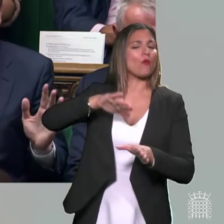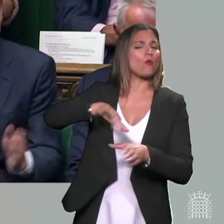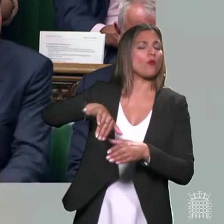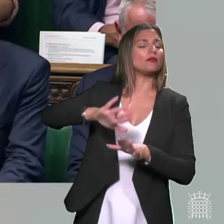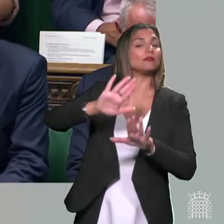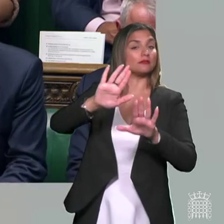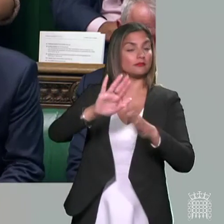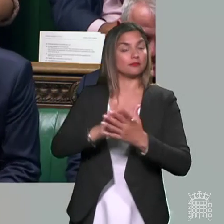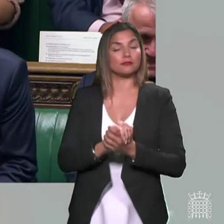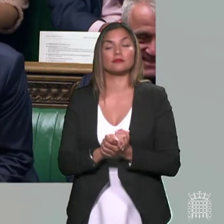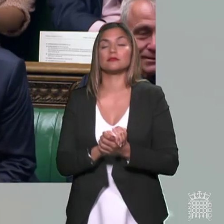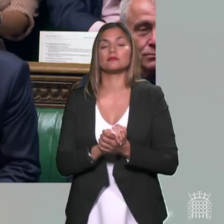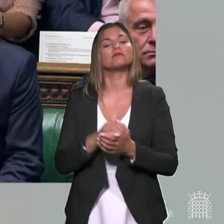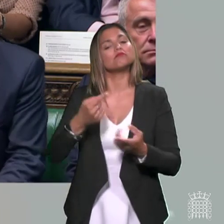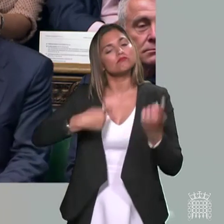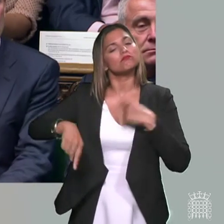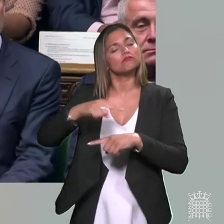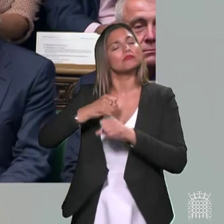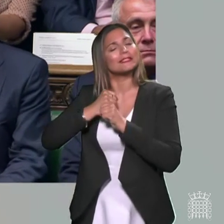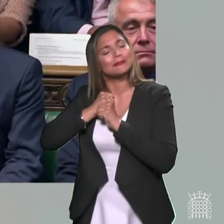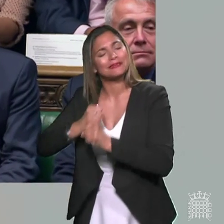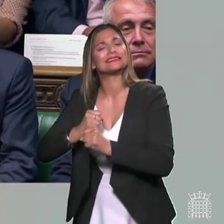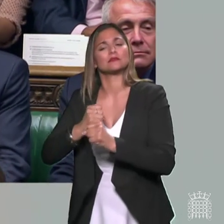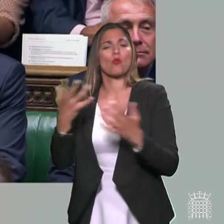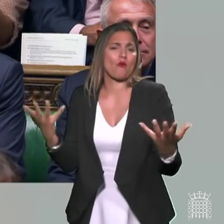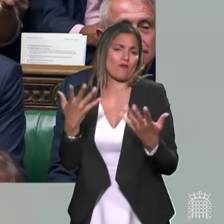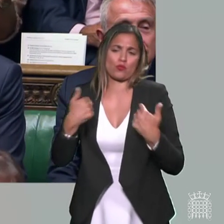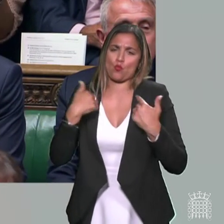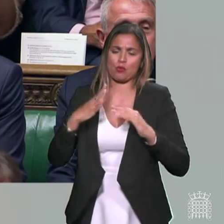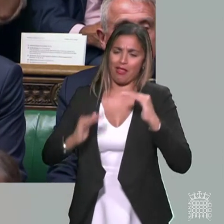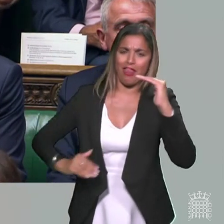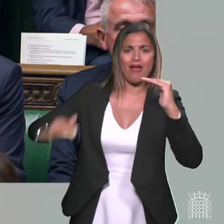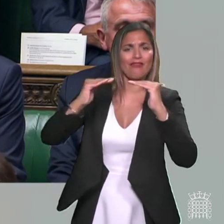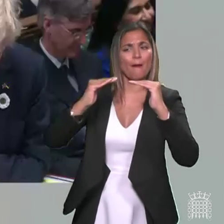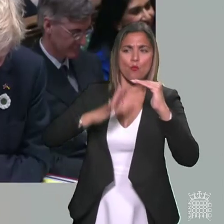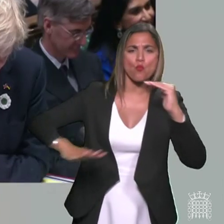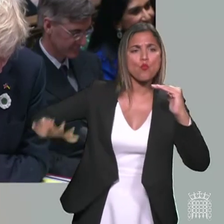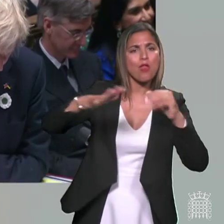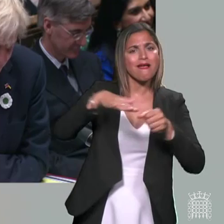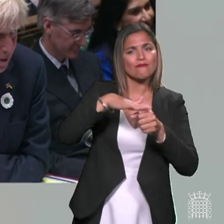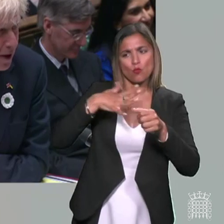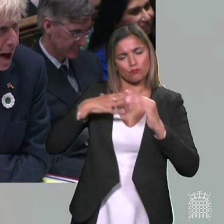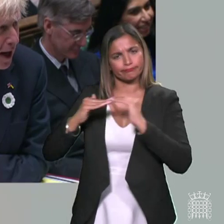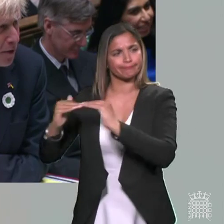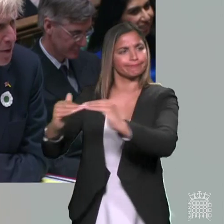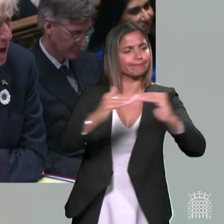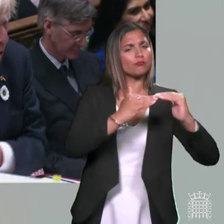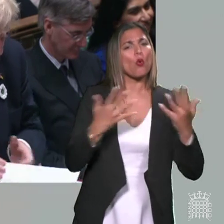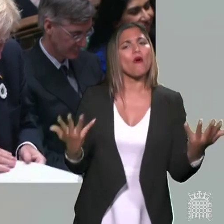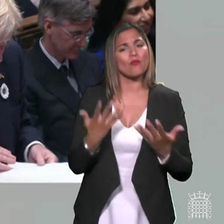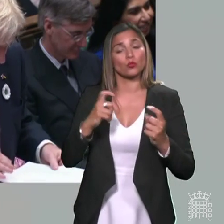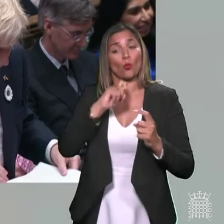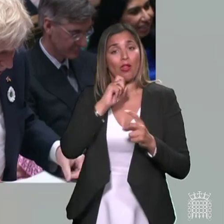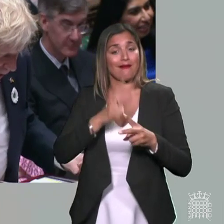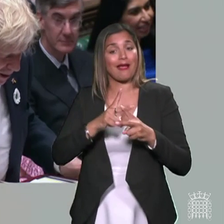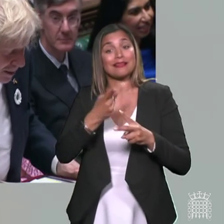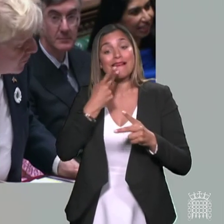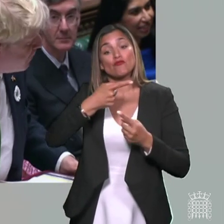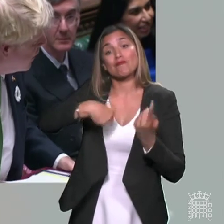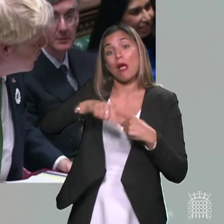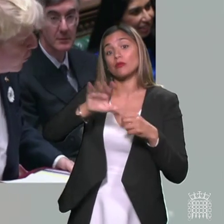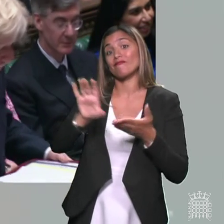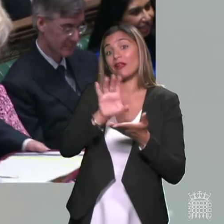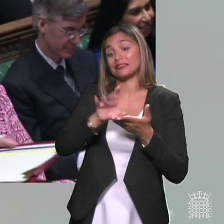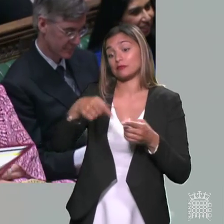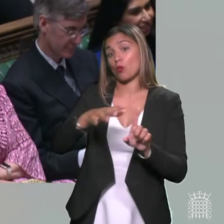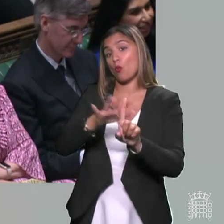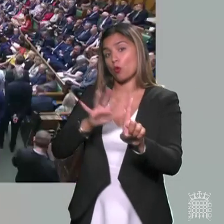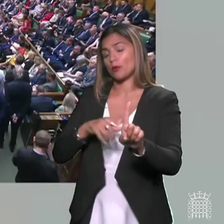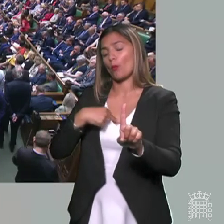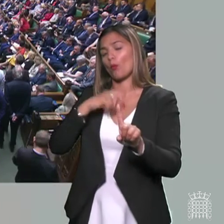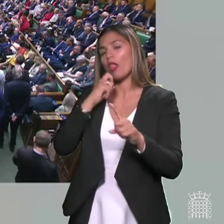We are committed to uniting and levelling up the UK, and as for the second round of the levelling up fund announcements, it will be coming this autumn.